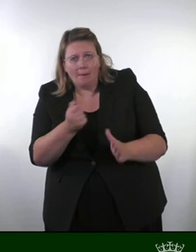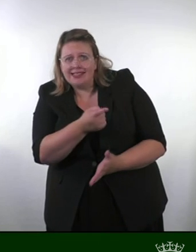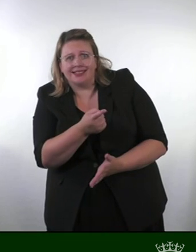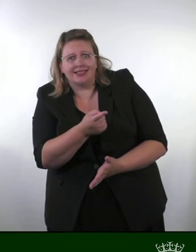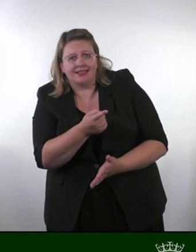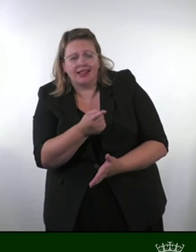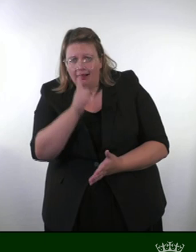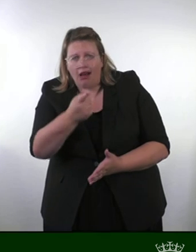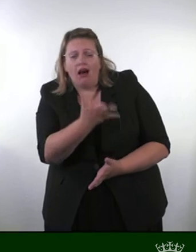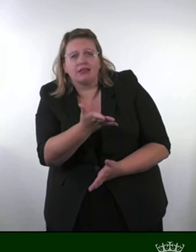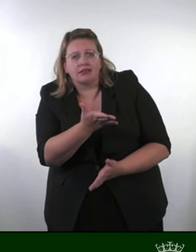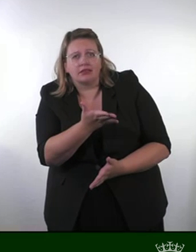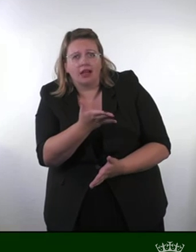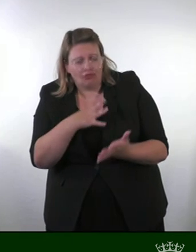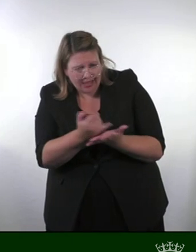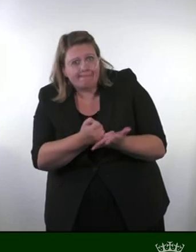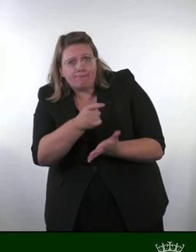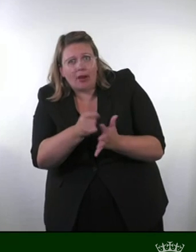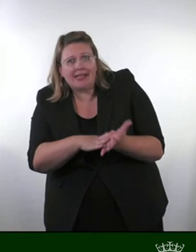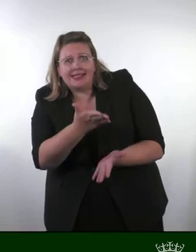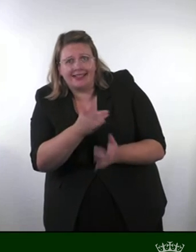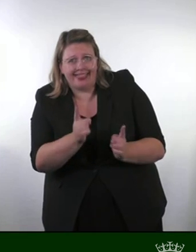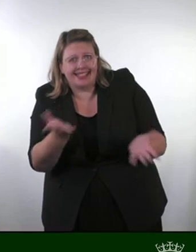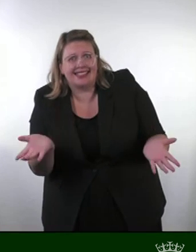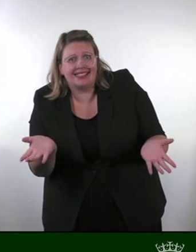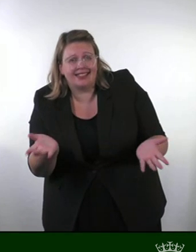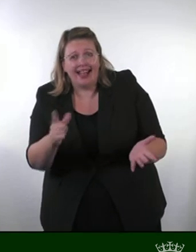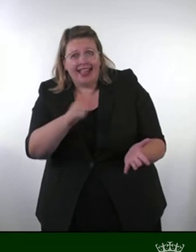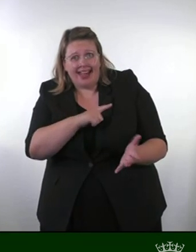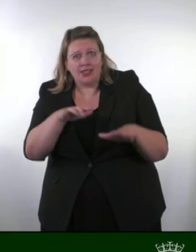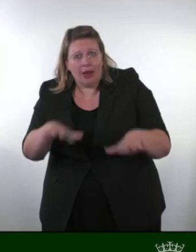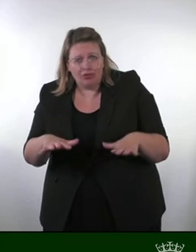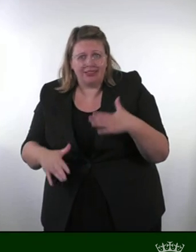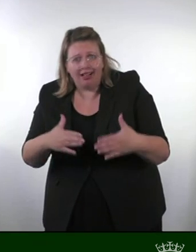Yes, Prime Minister, they lack competence, and that is what is holding Britain back.